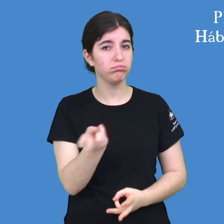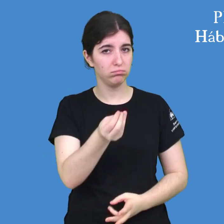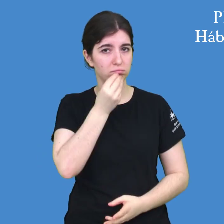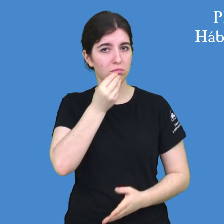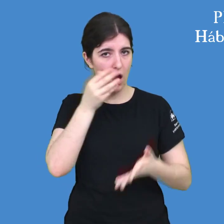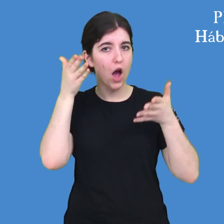comer